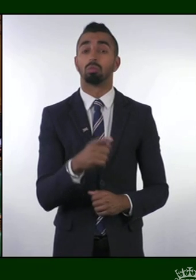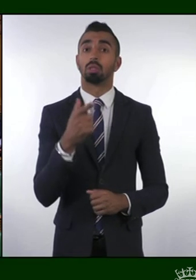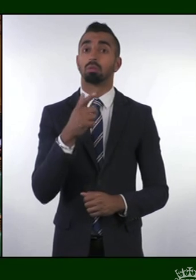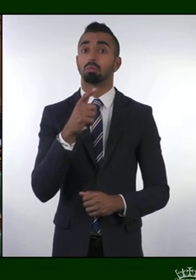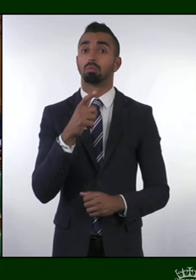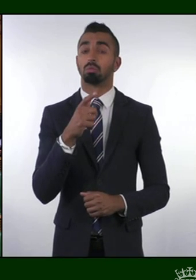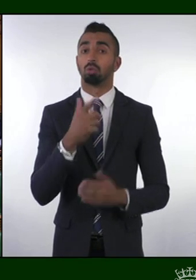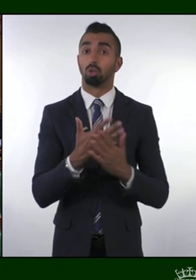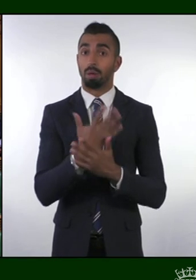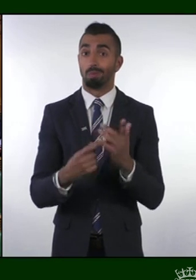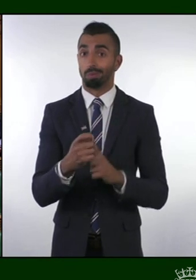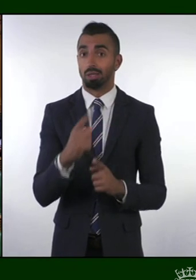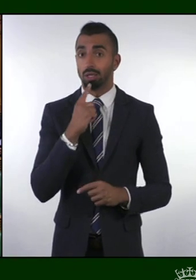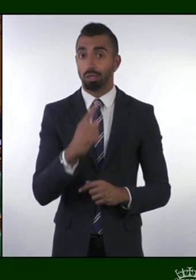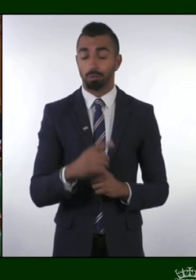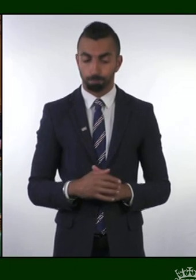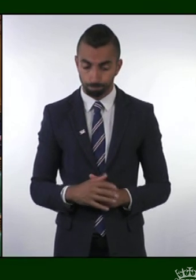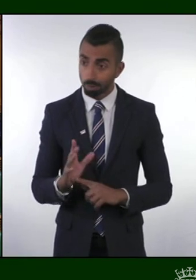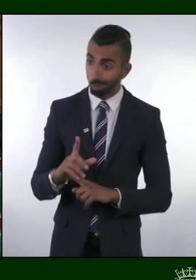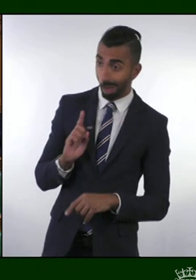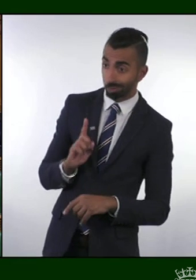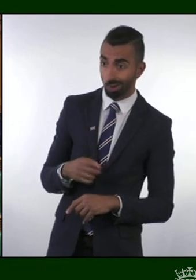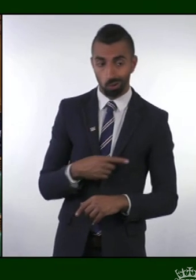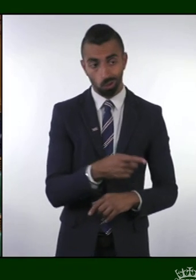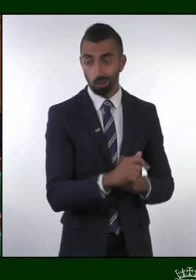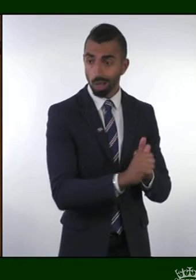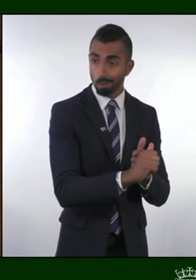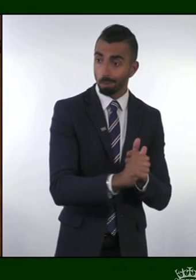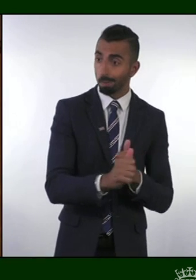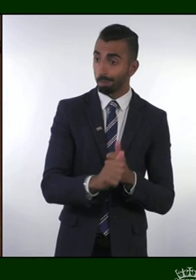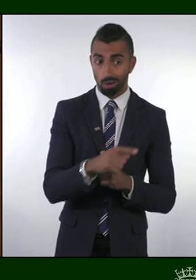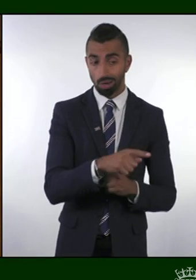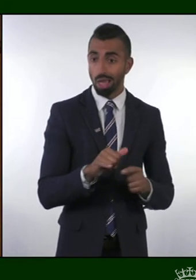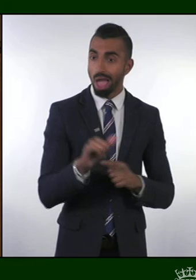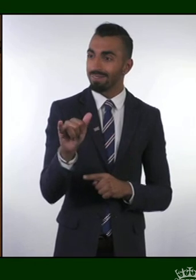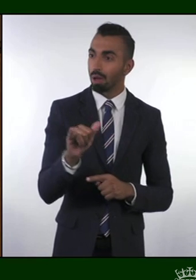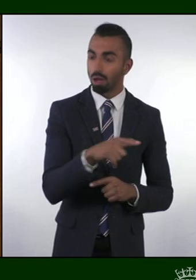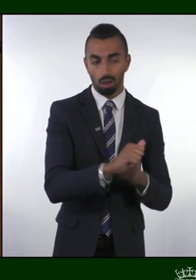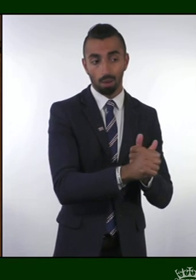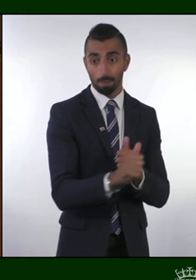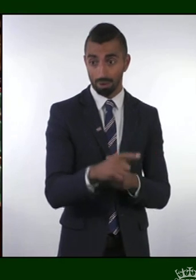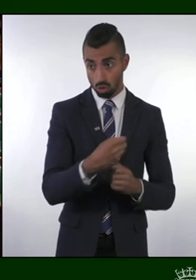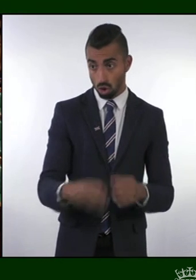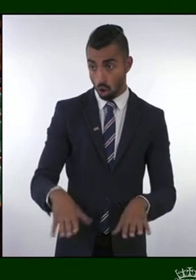It cannot afford to wait for a bonus payment in January, so what is the Chancellor going to do to save those jobs now?